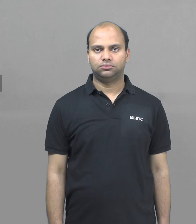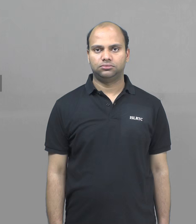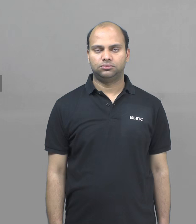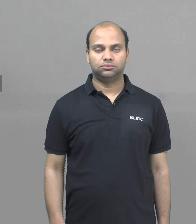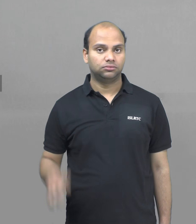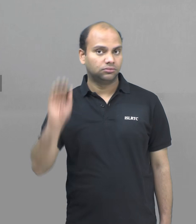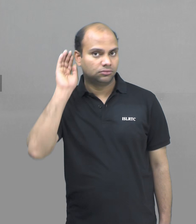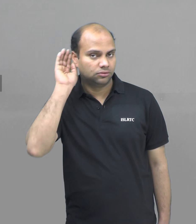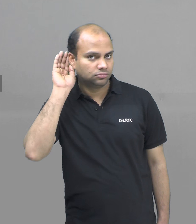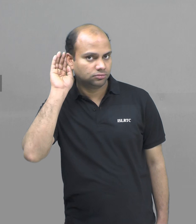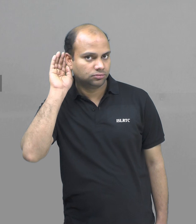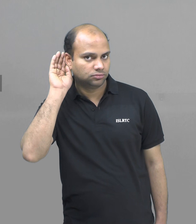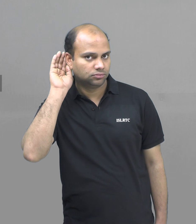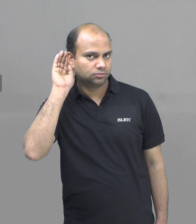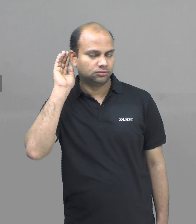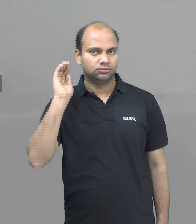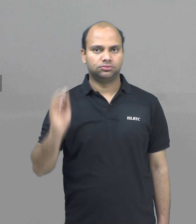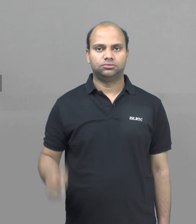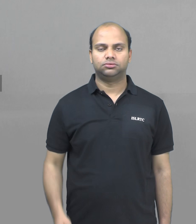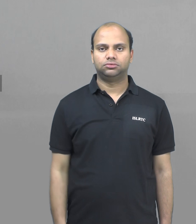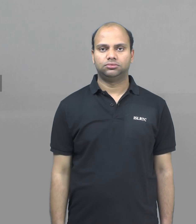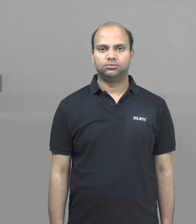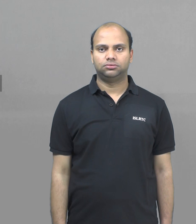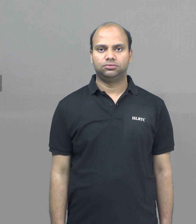Listen (Sound)